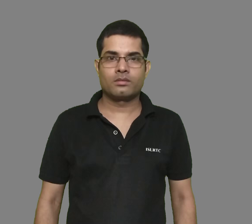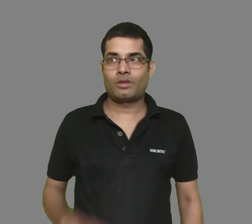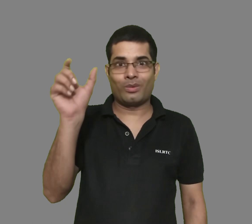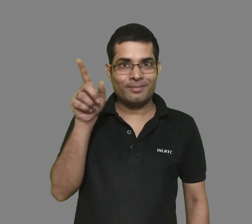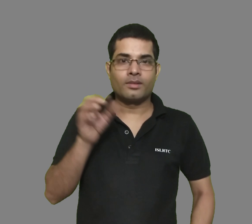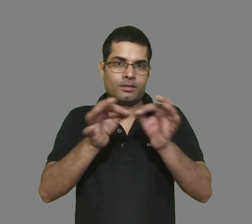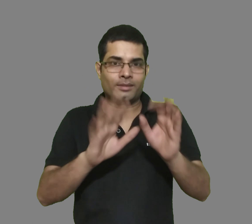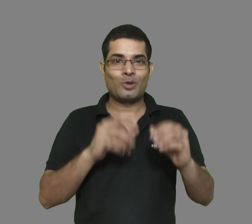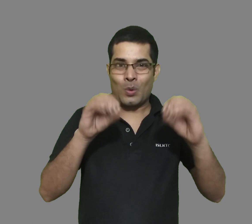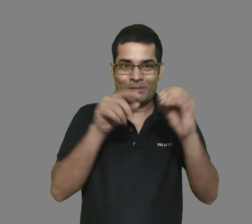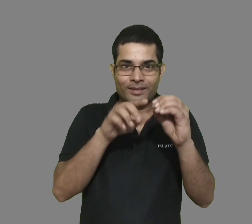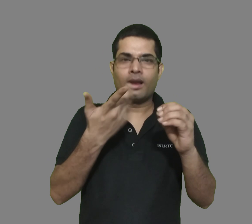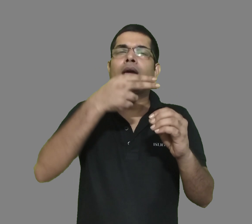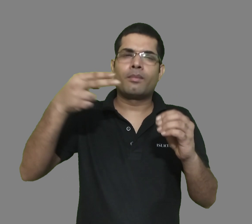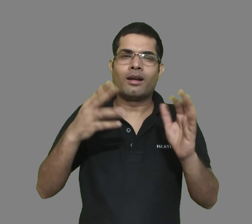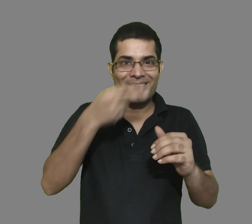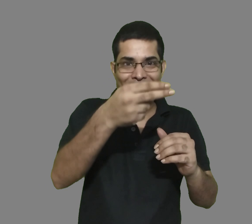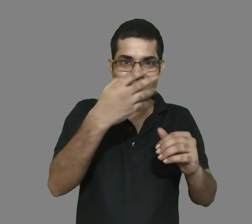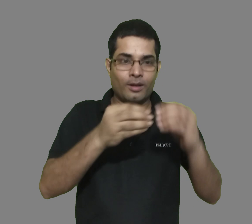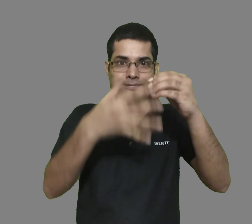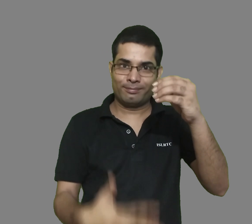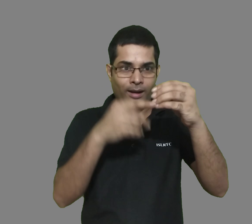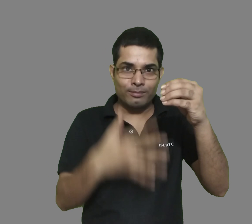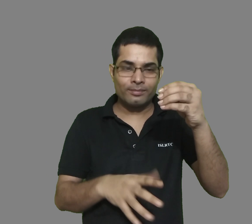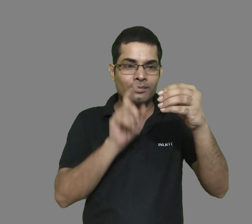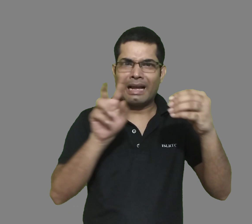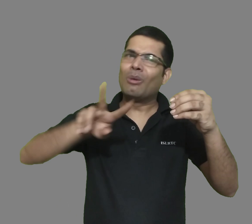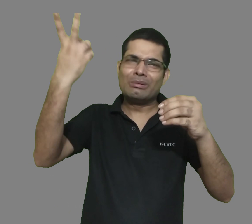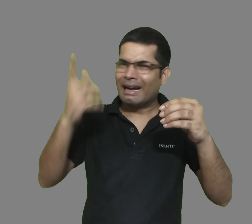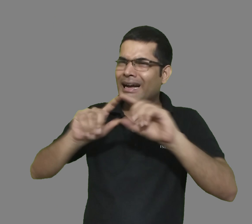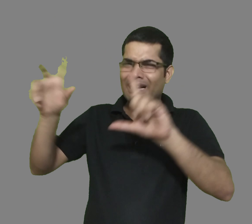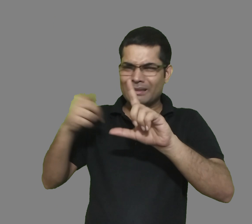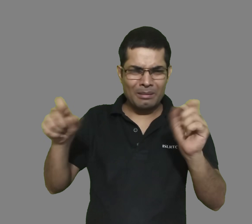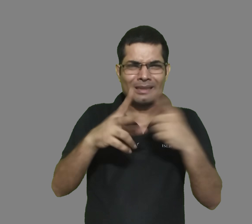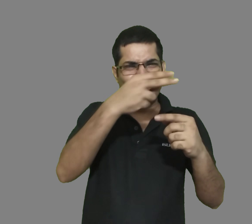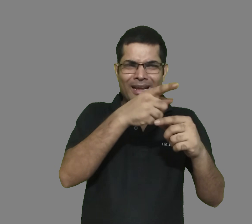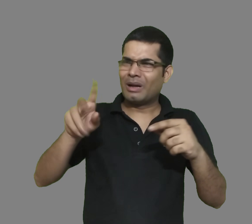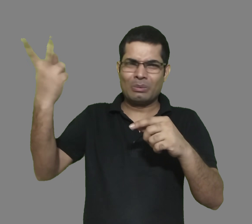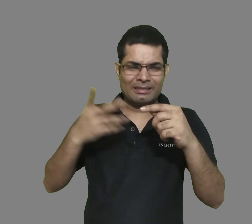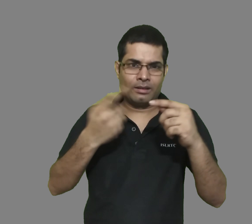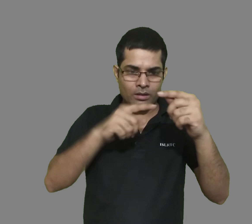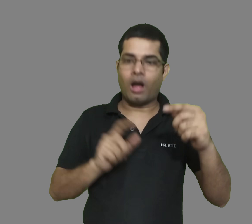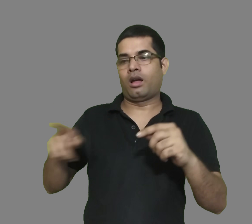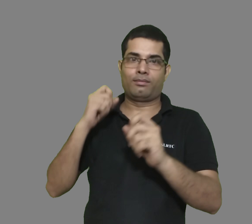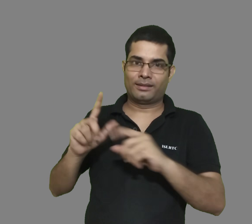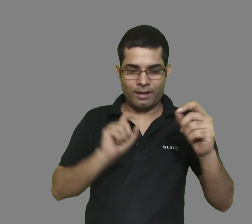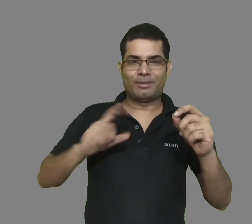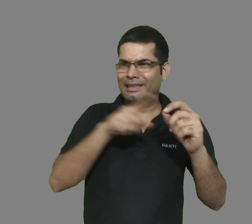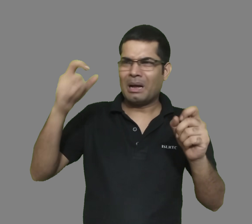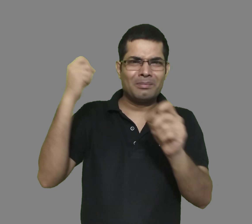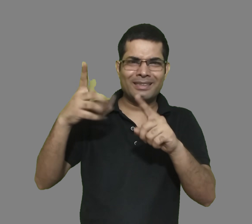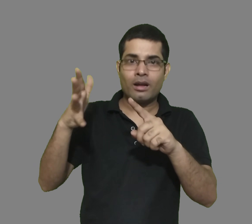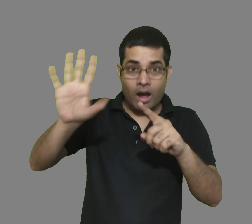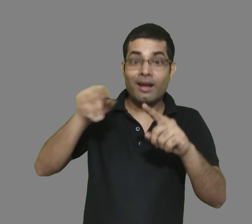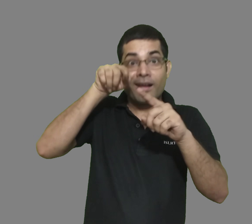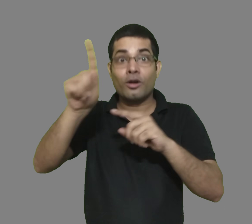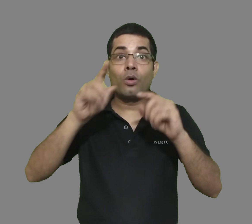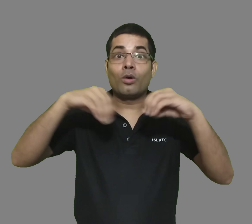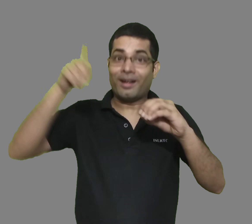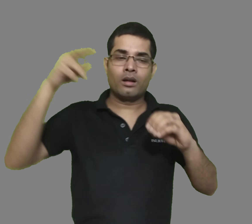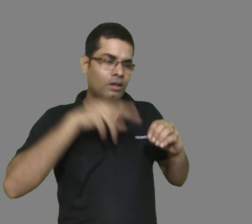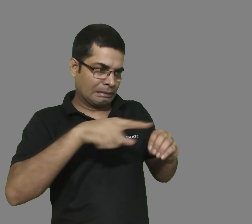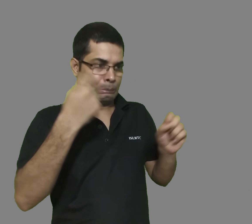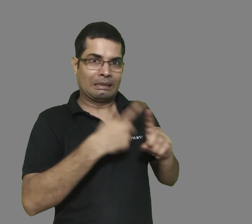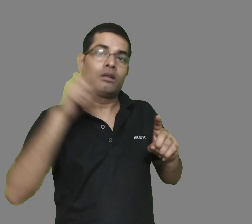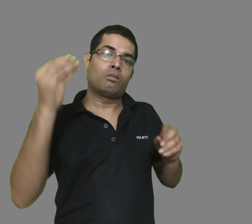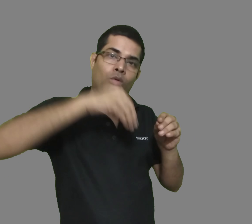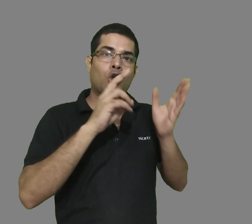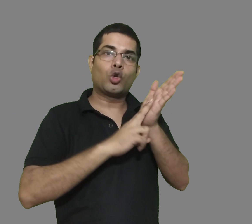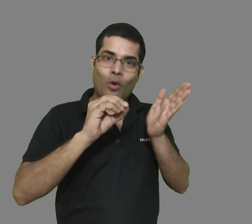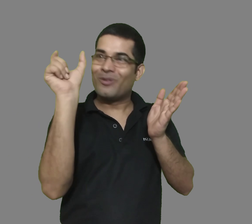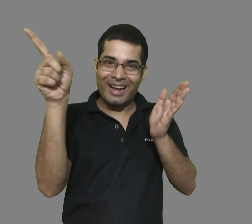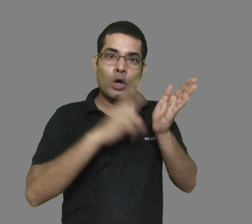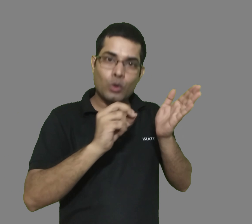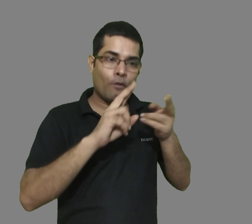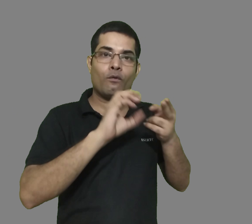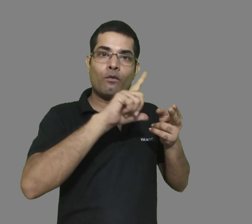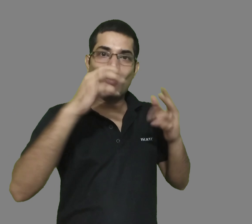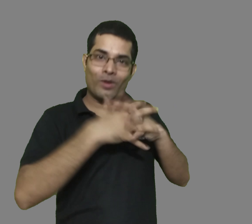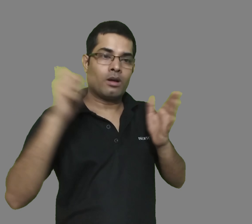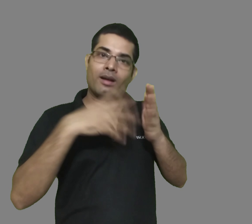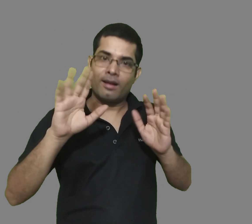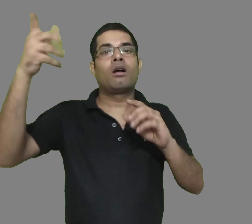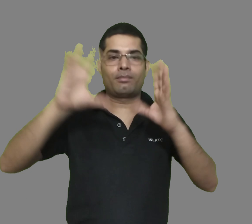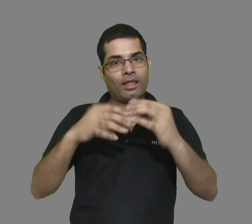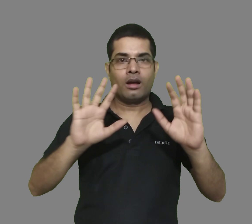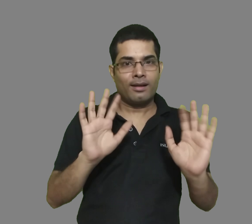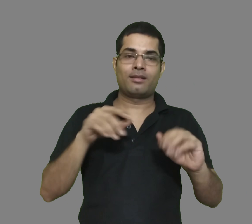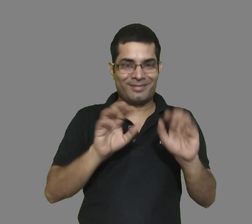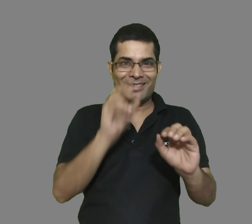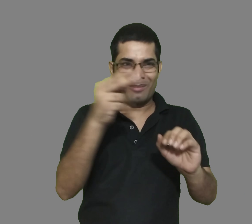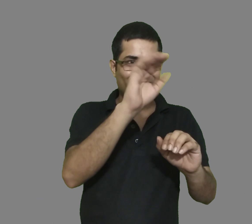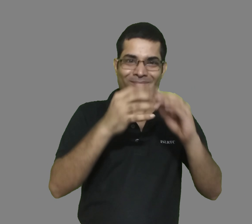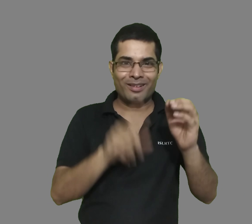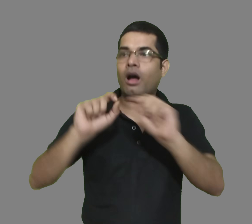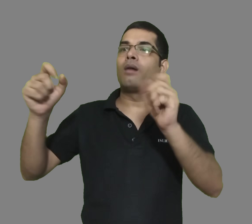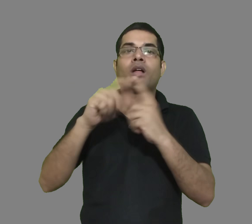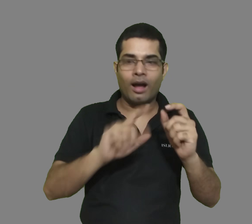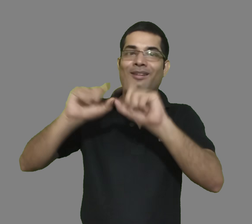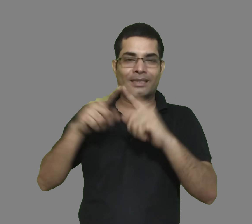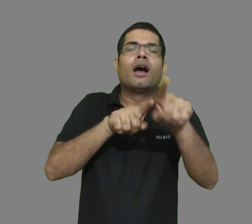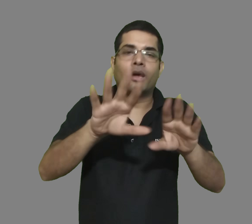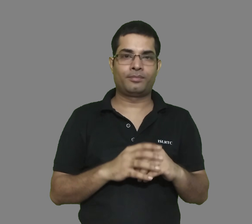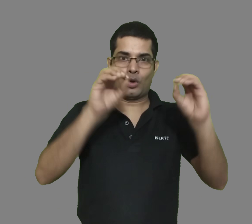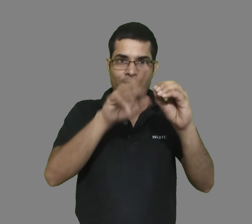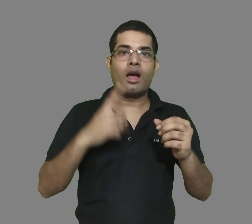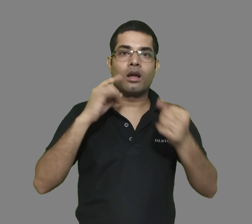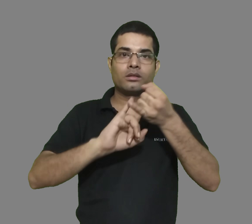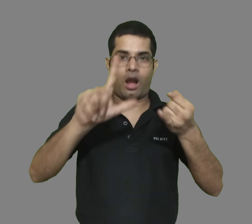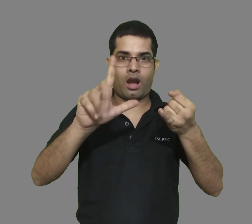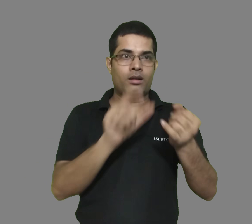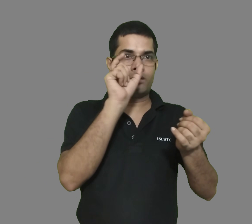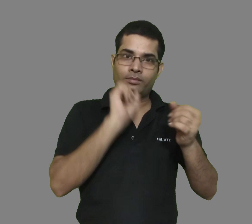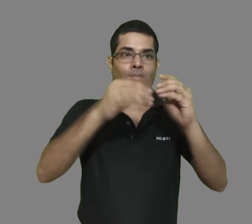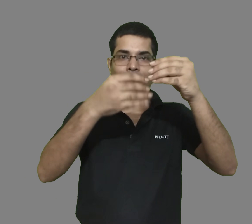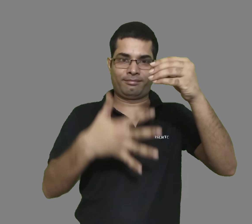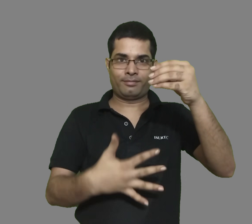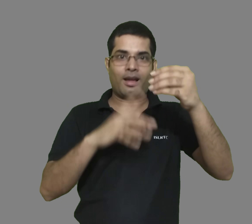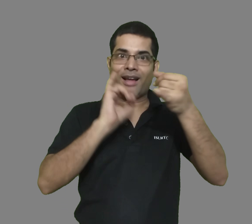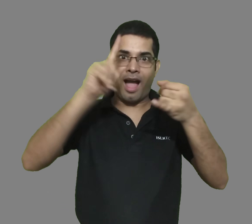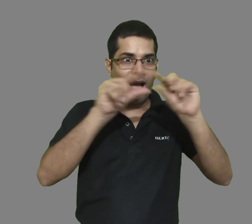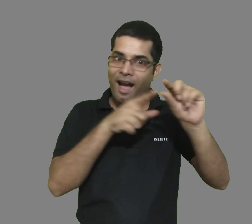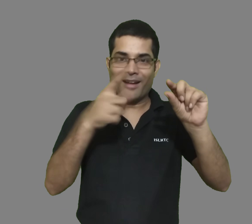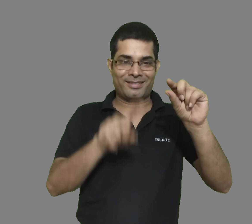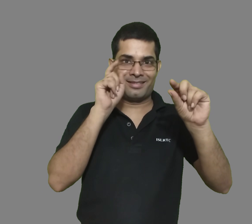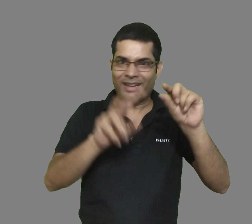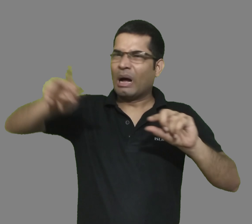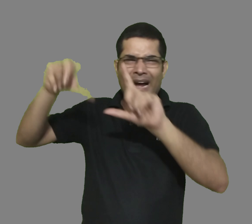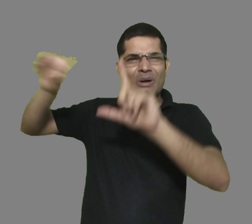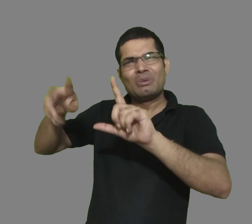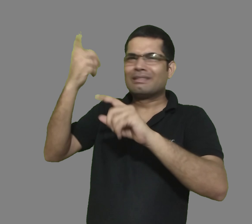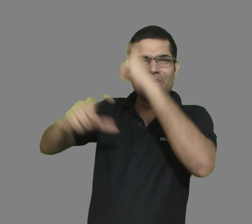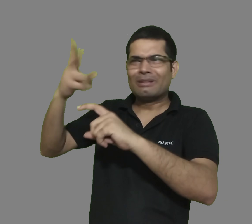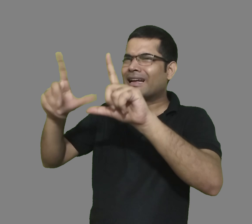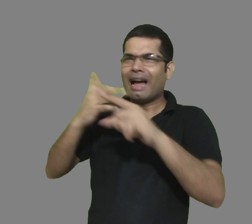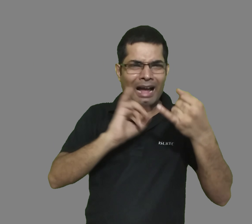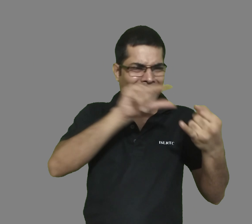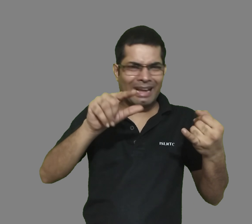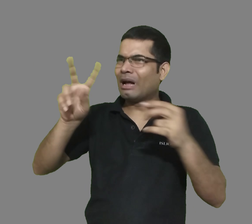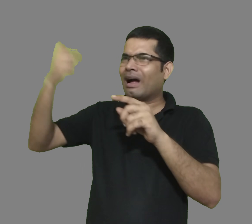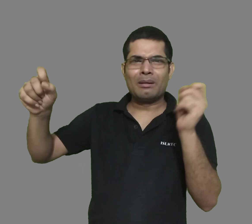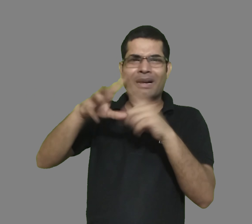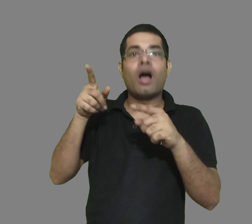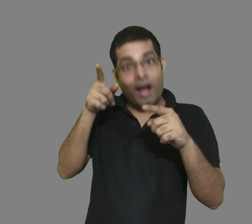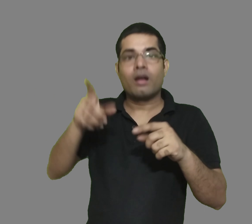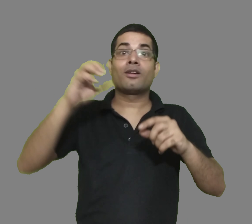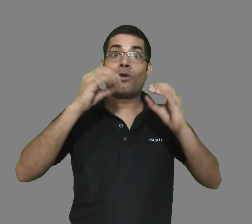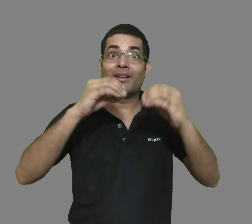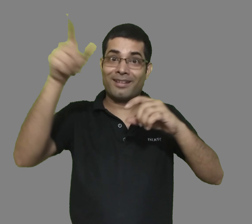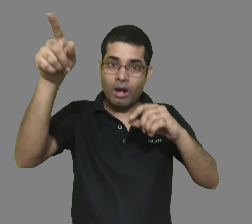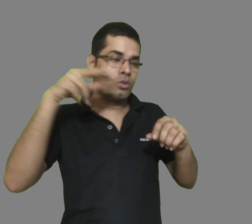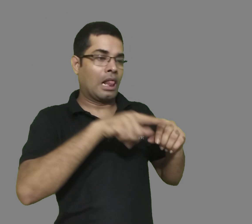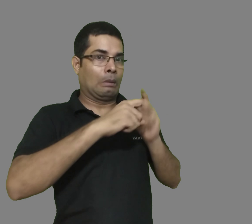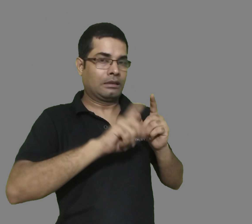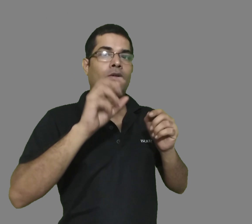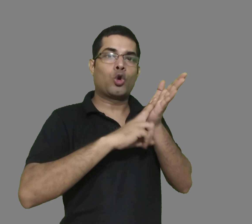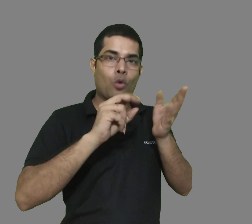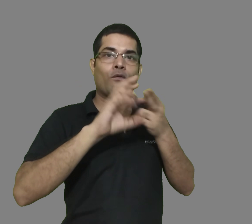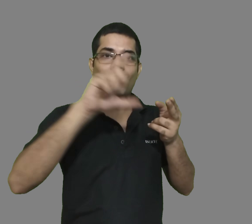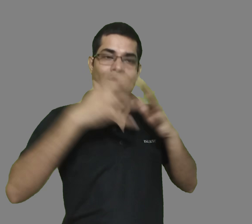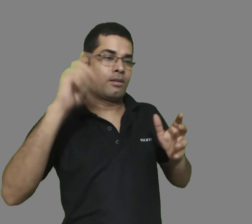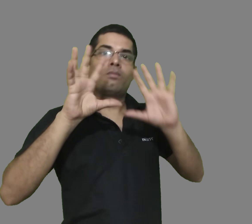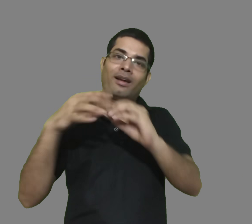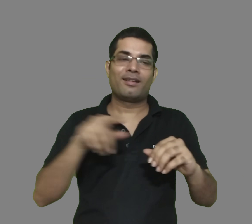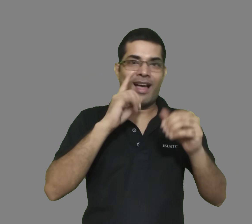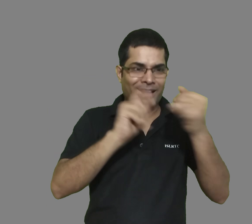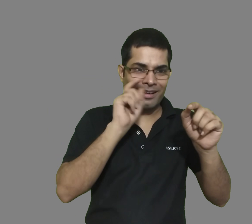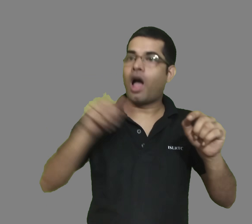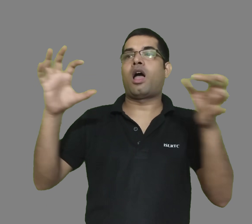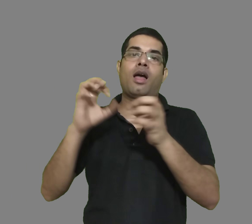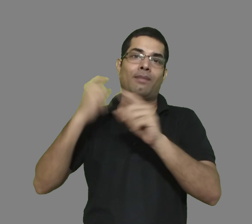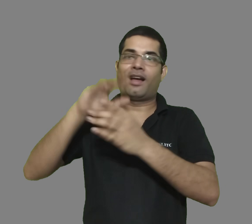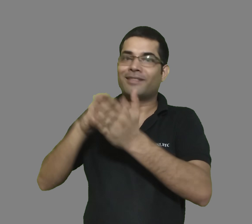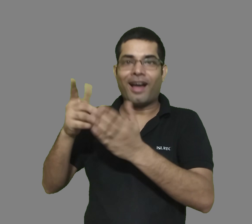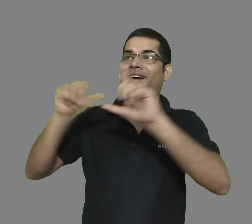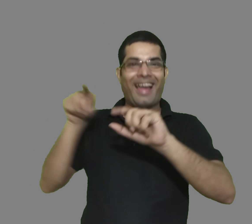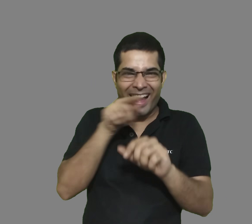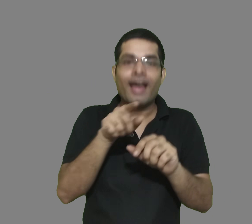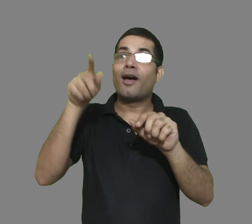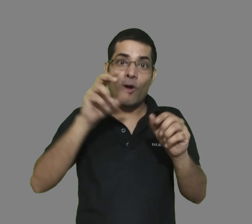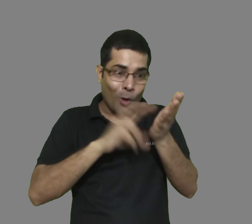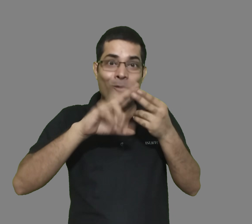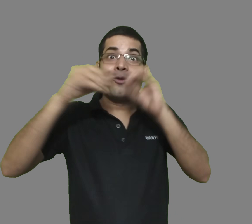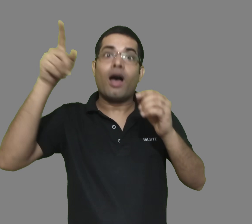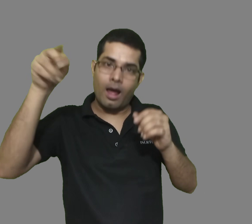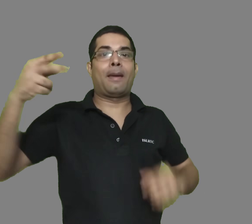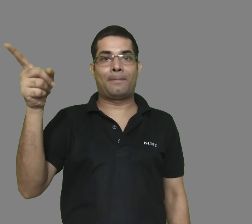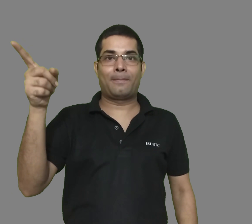No Follow